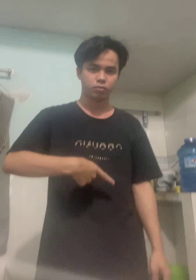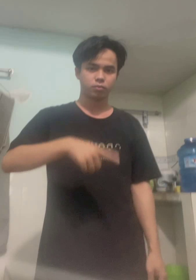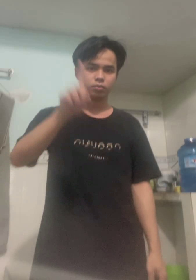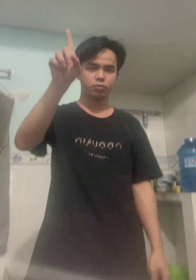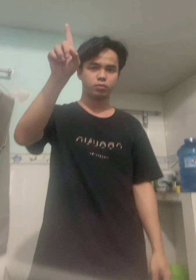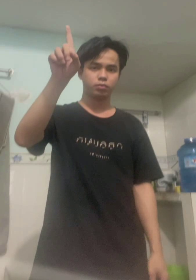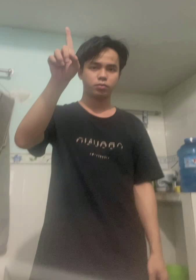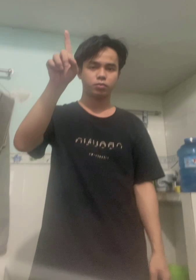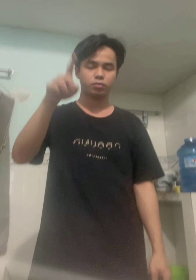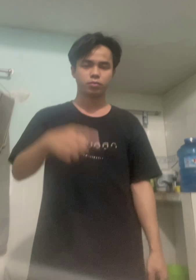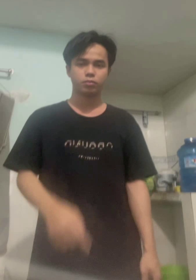di